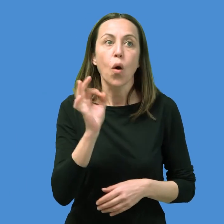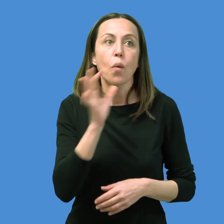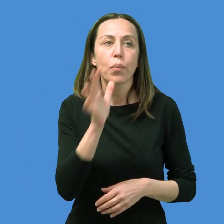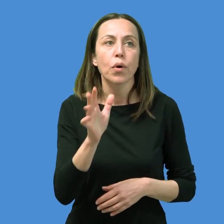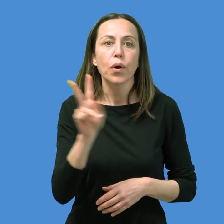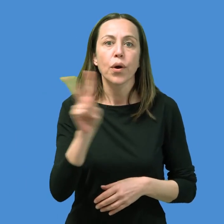motivo